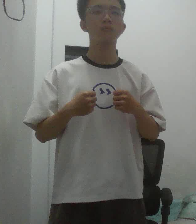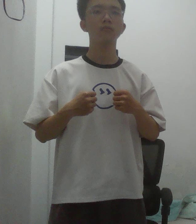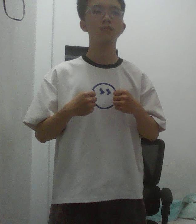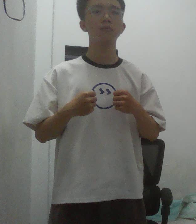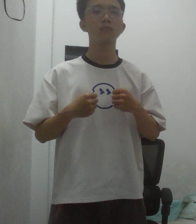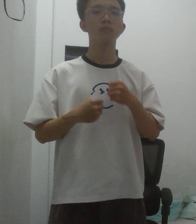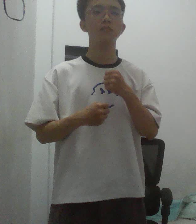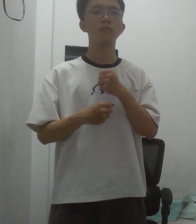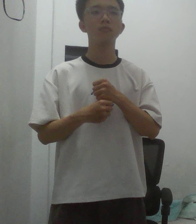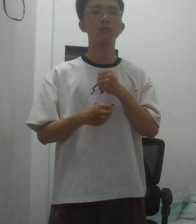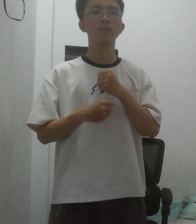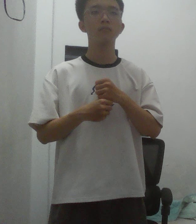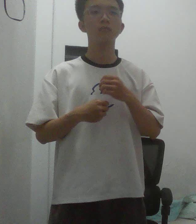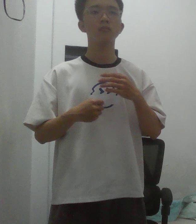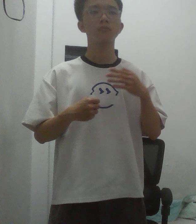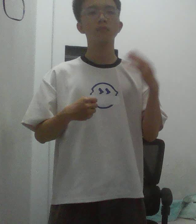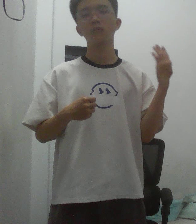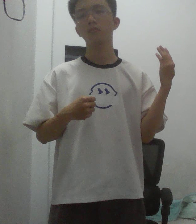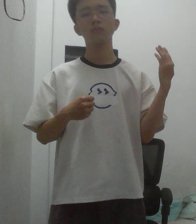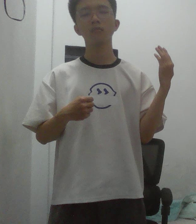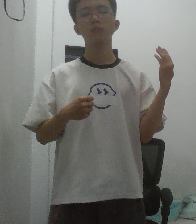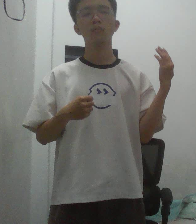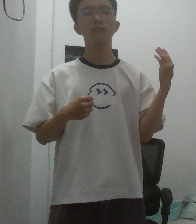that nghiep